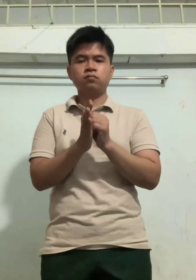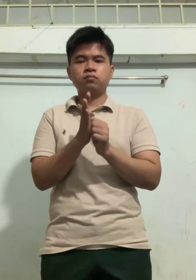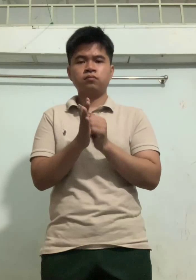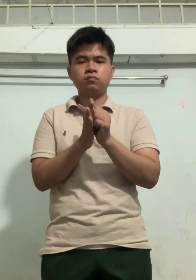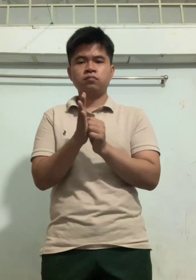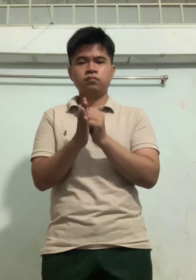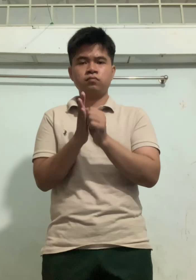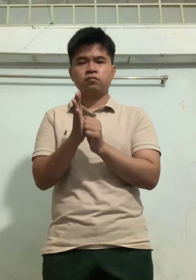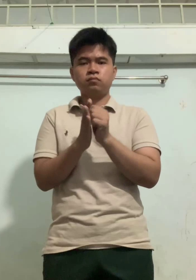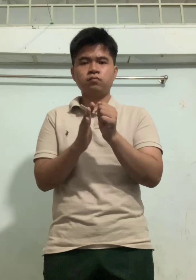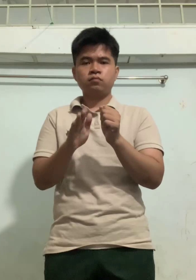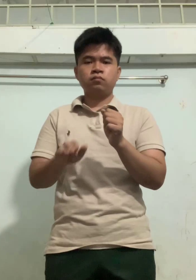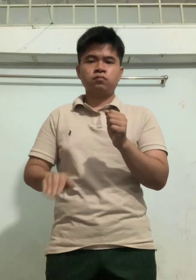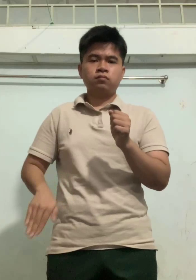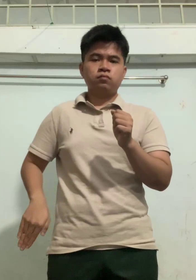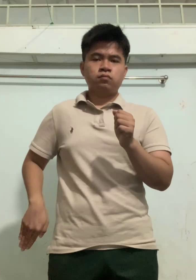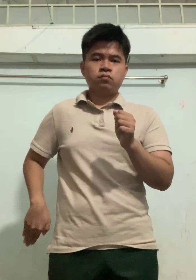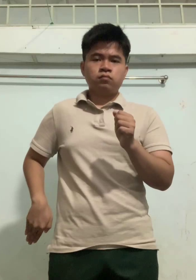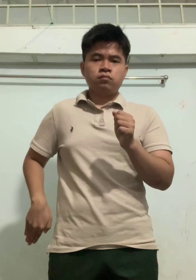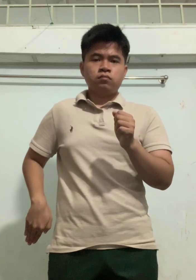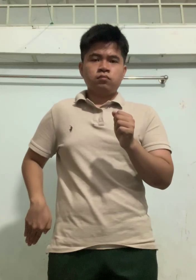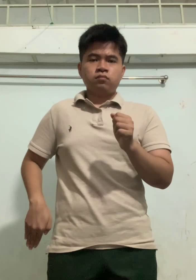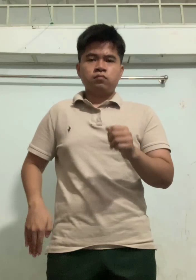thang sau